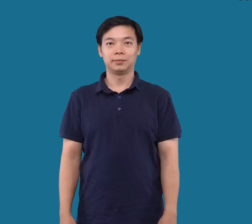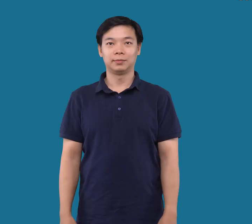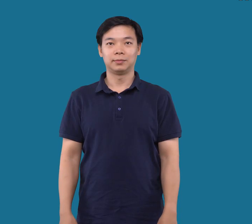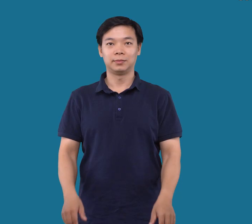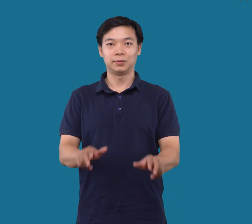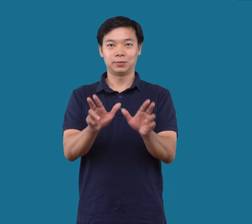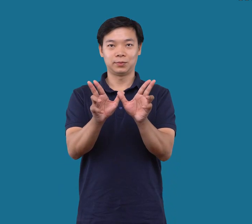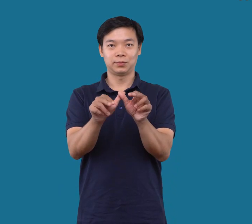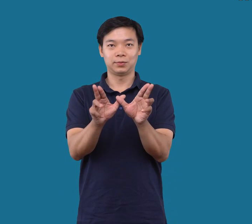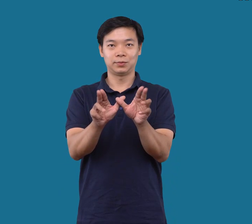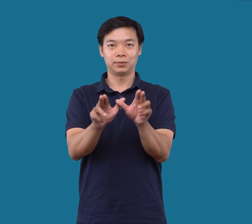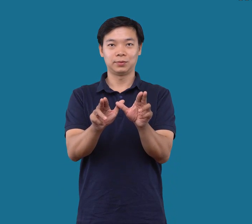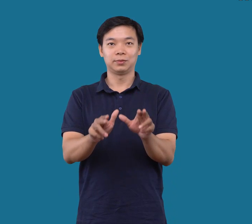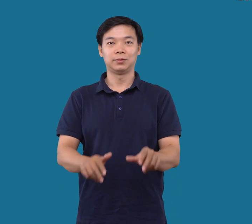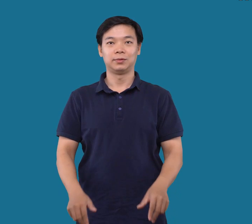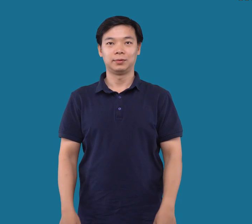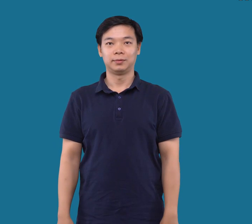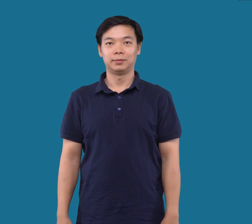con chuồn chuồn